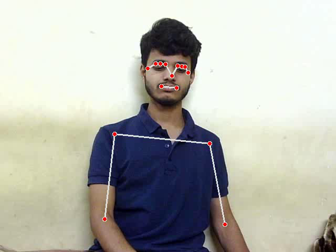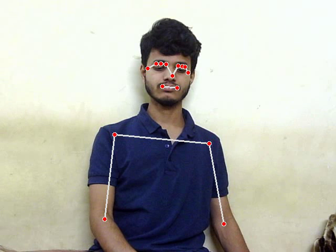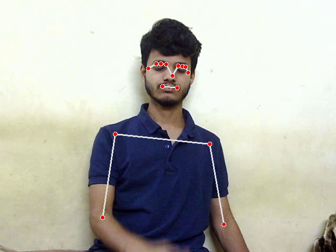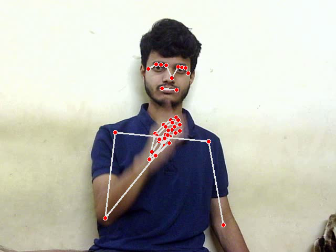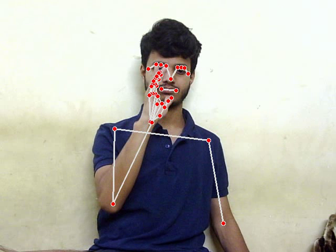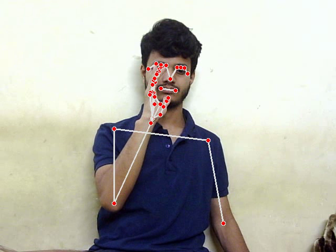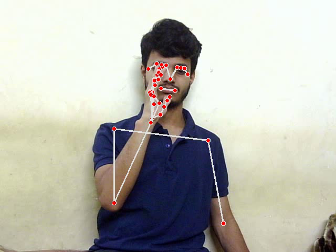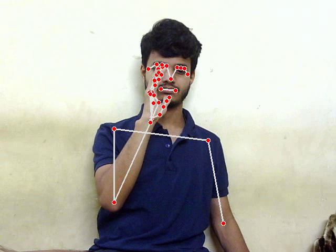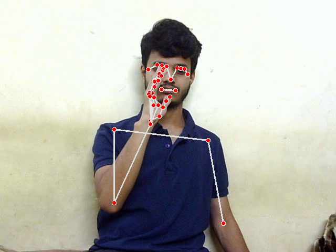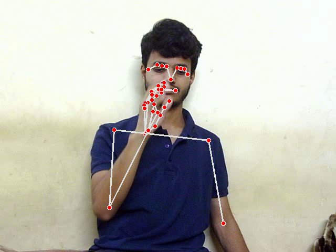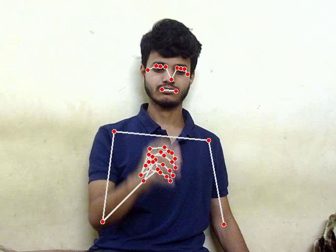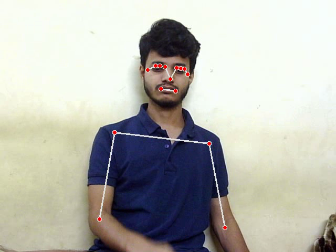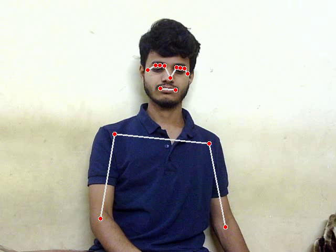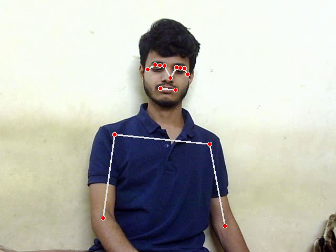mother